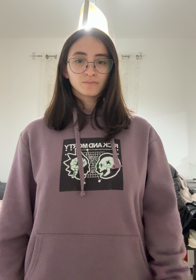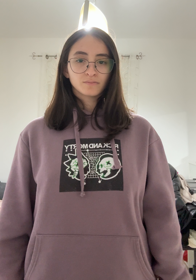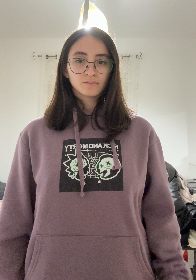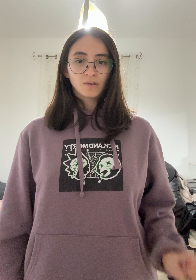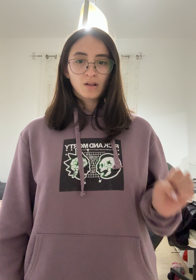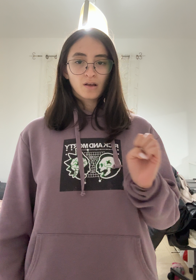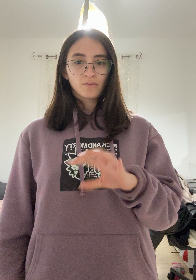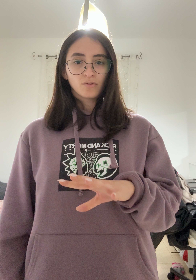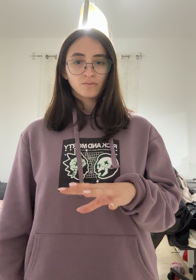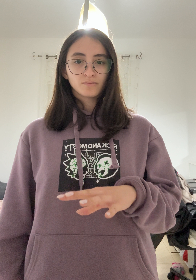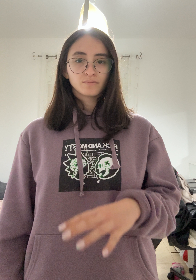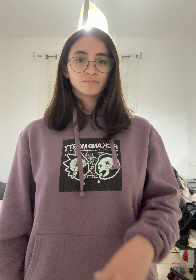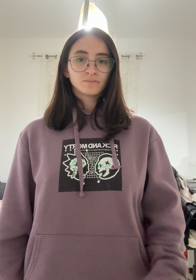לבוא